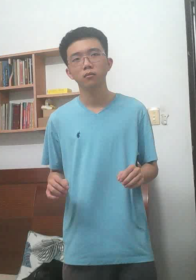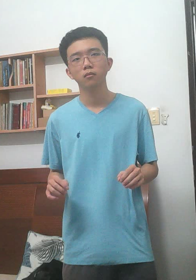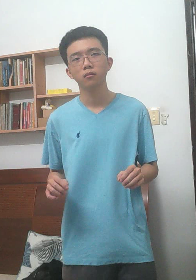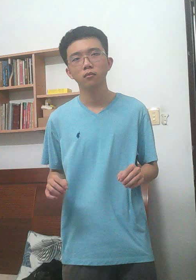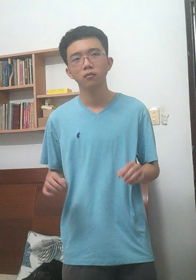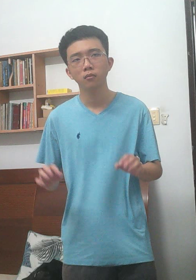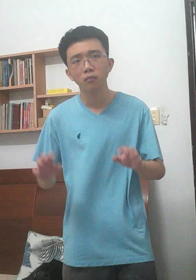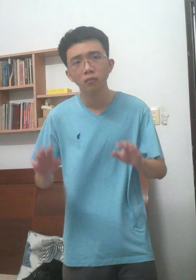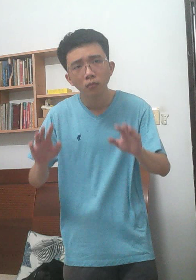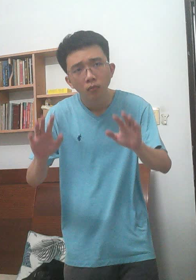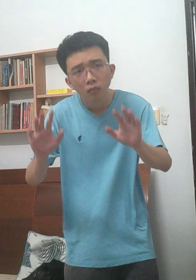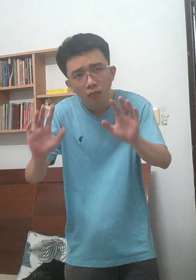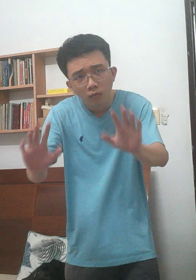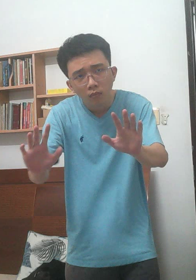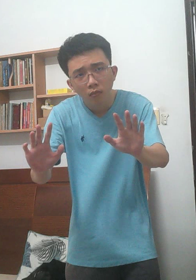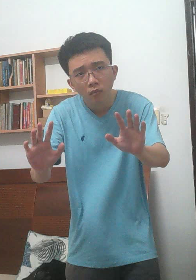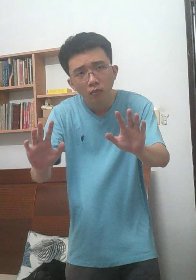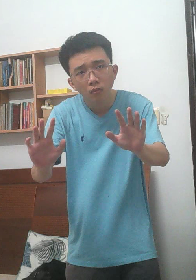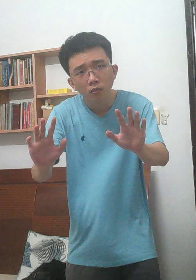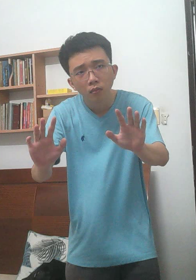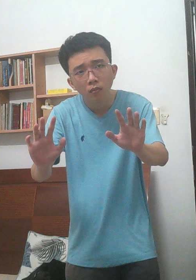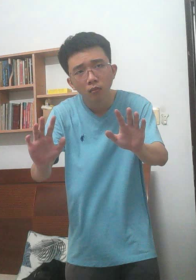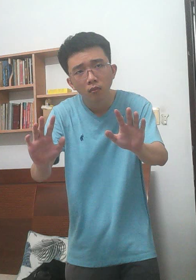dung lai